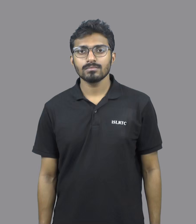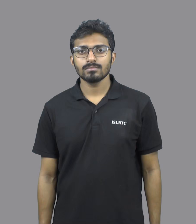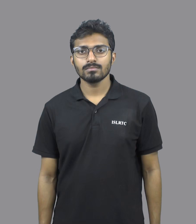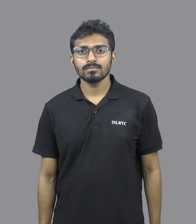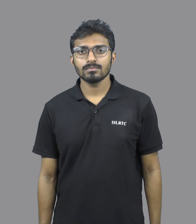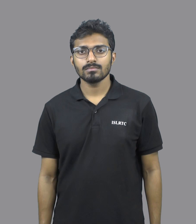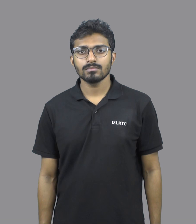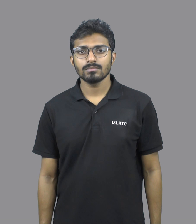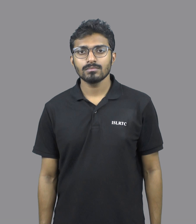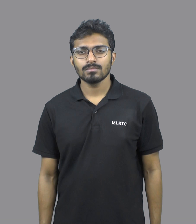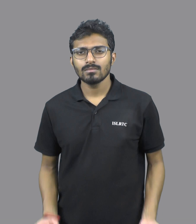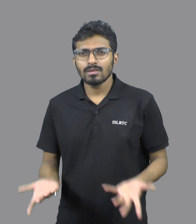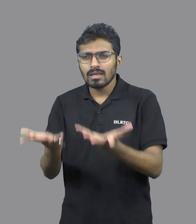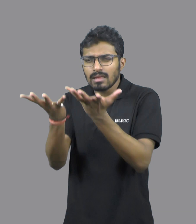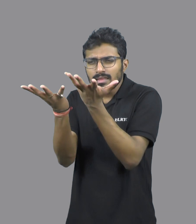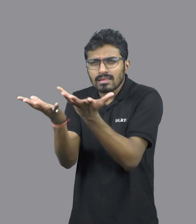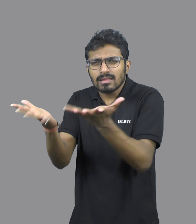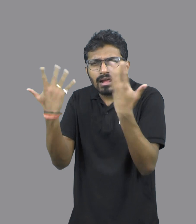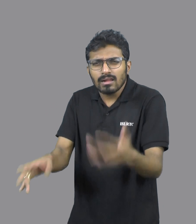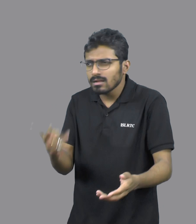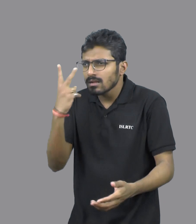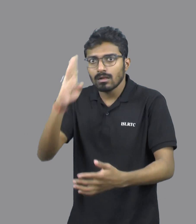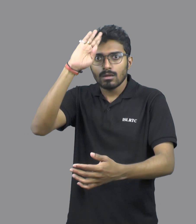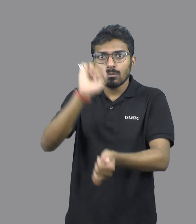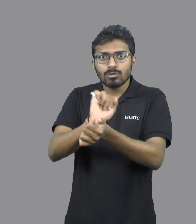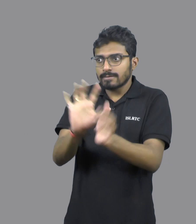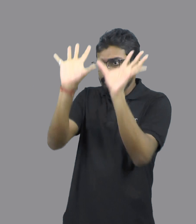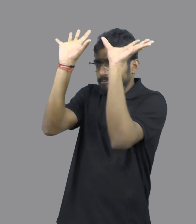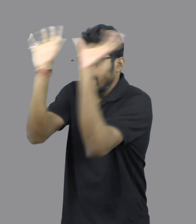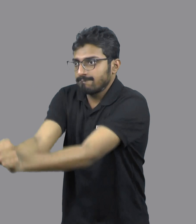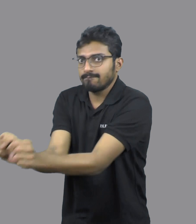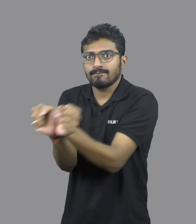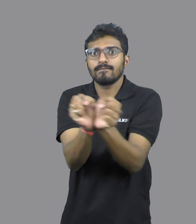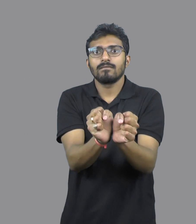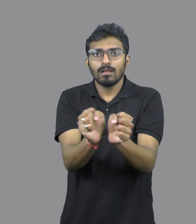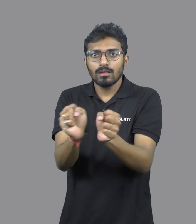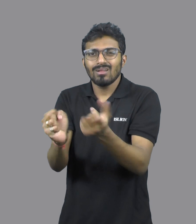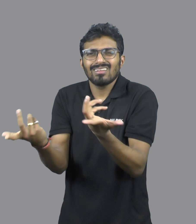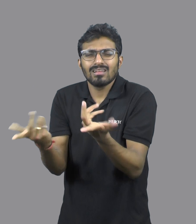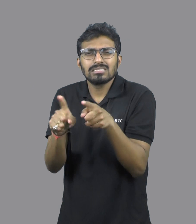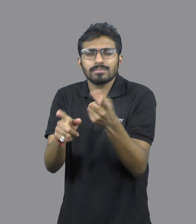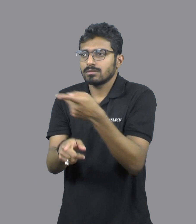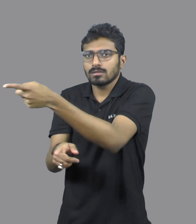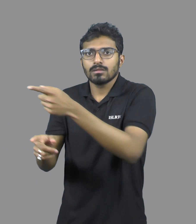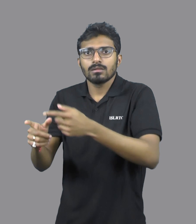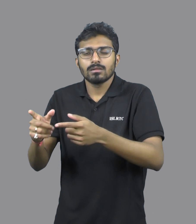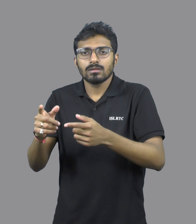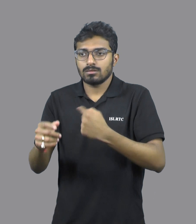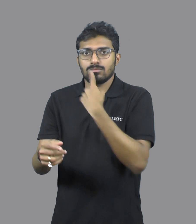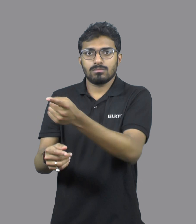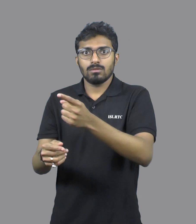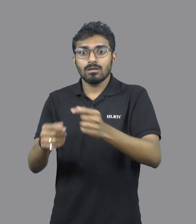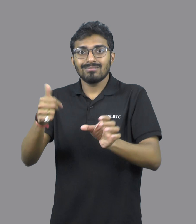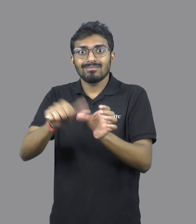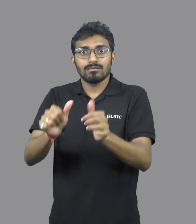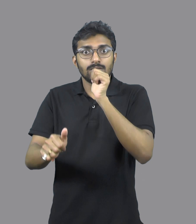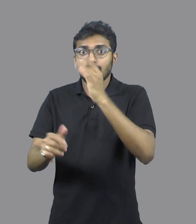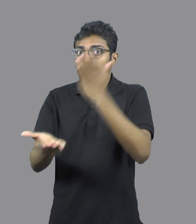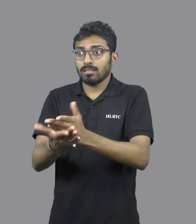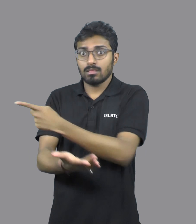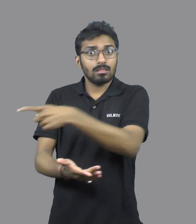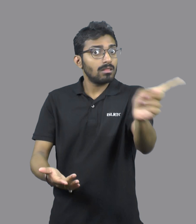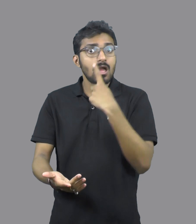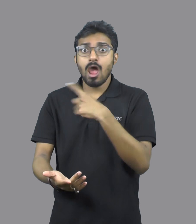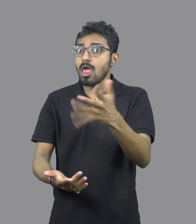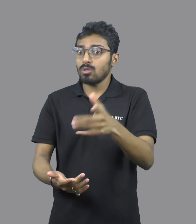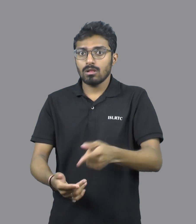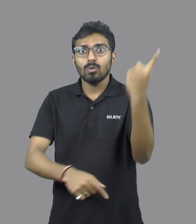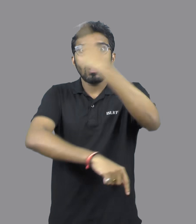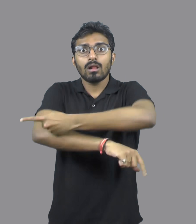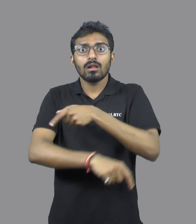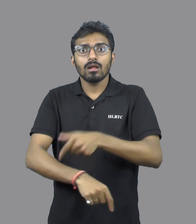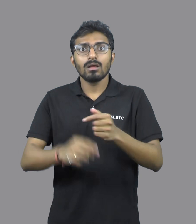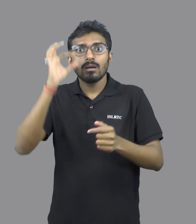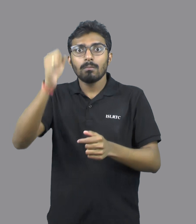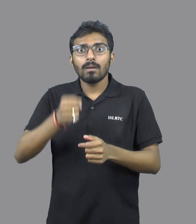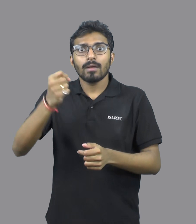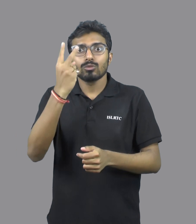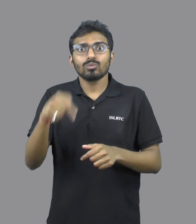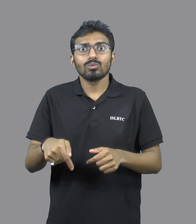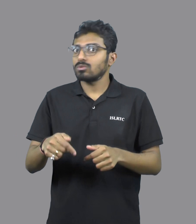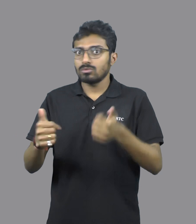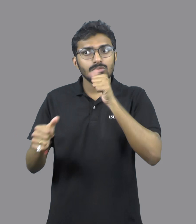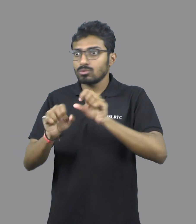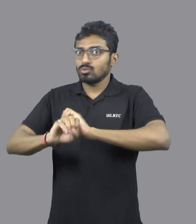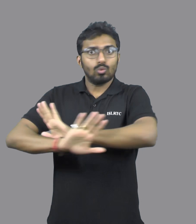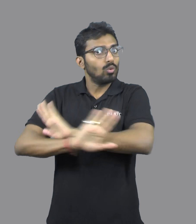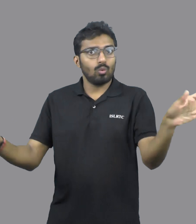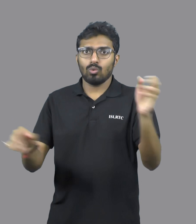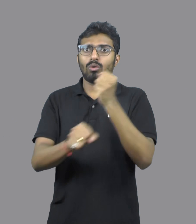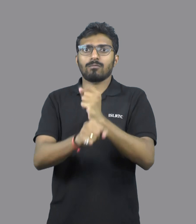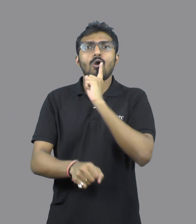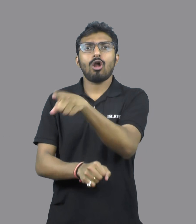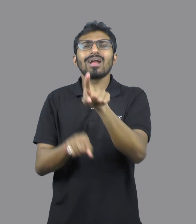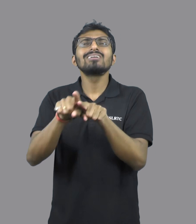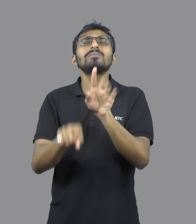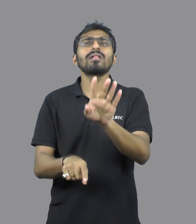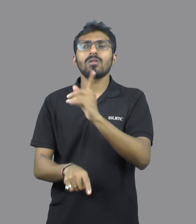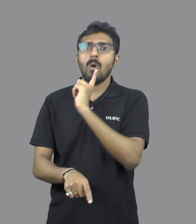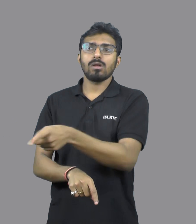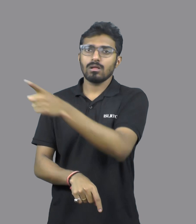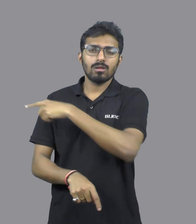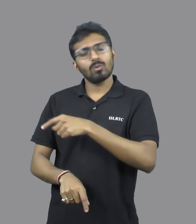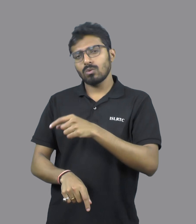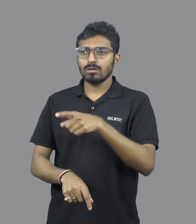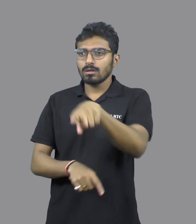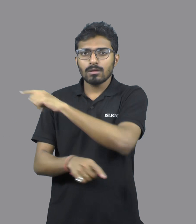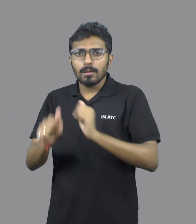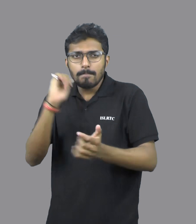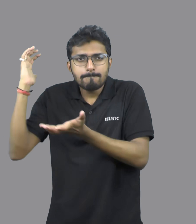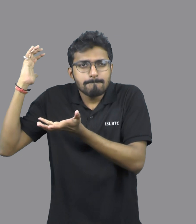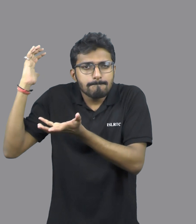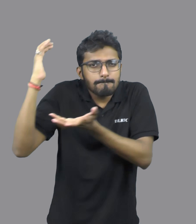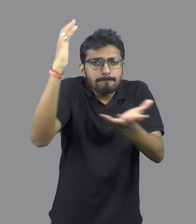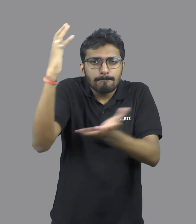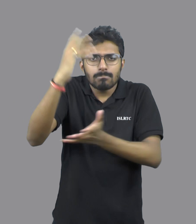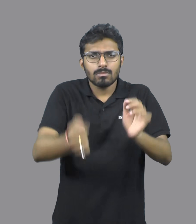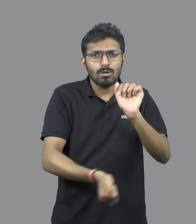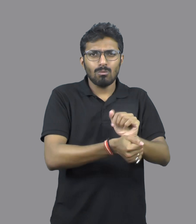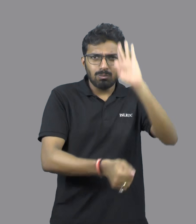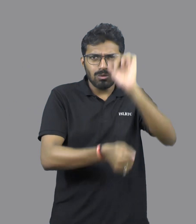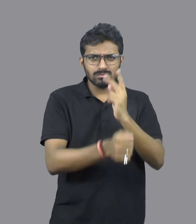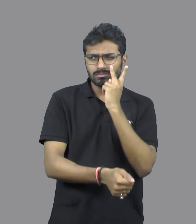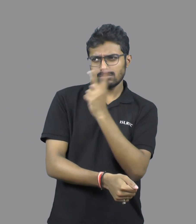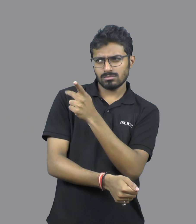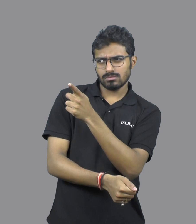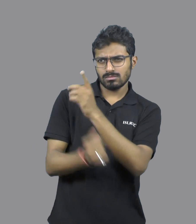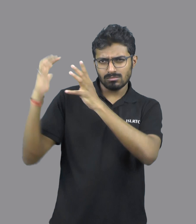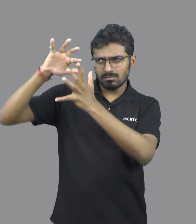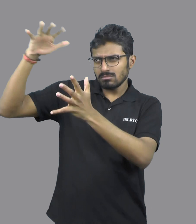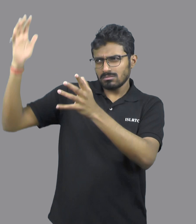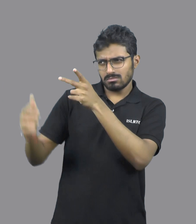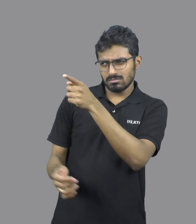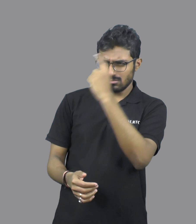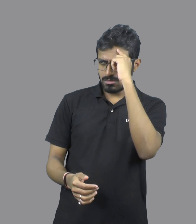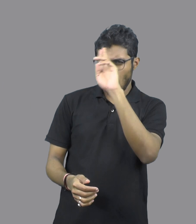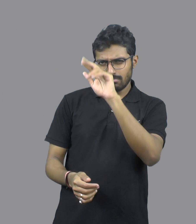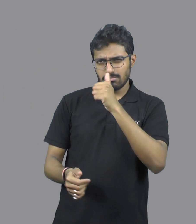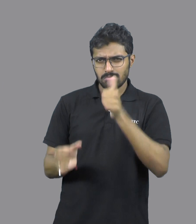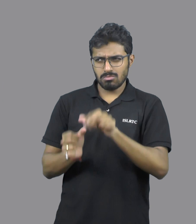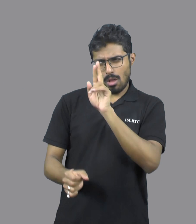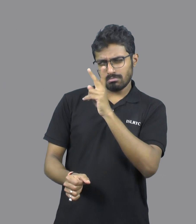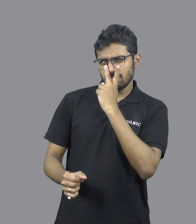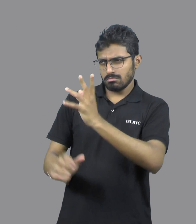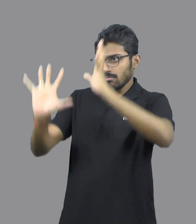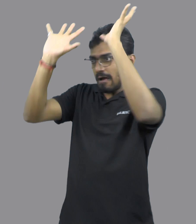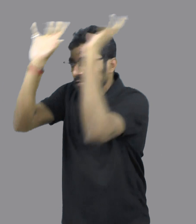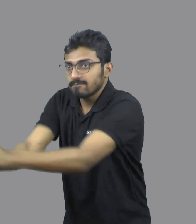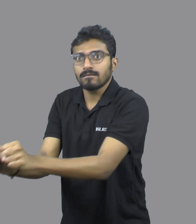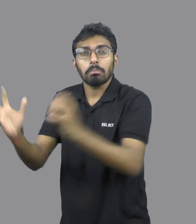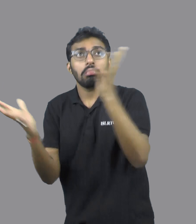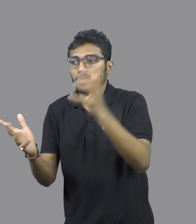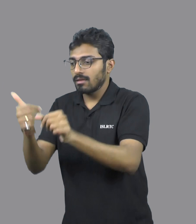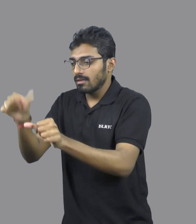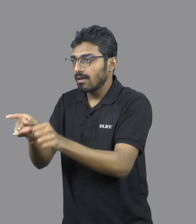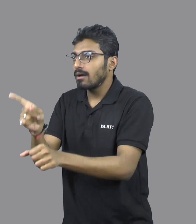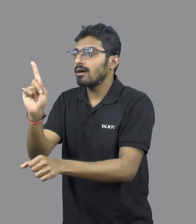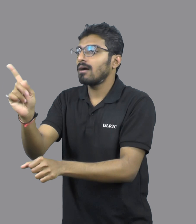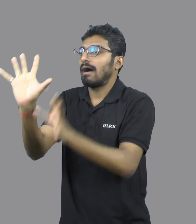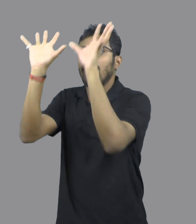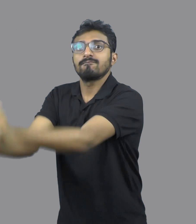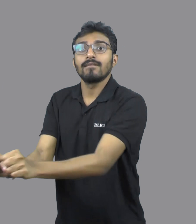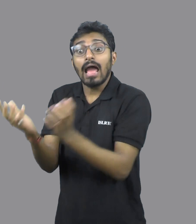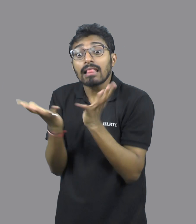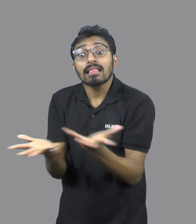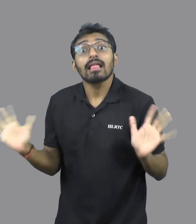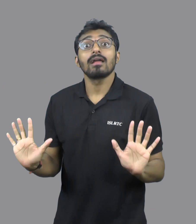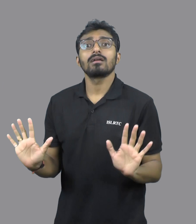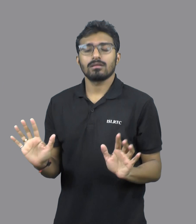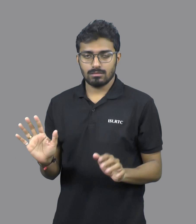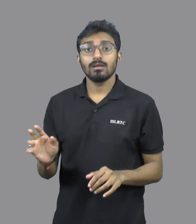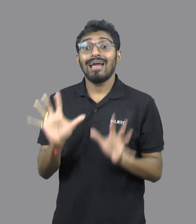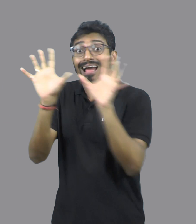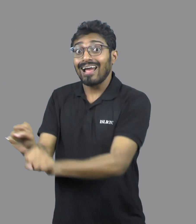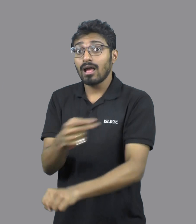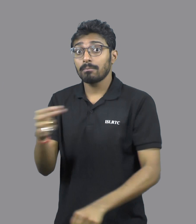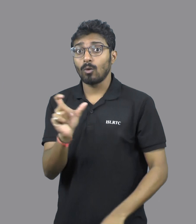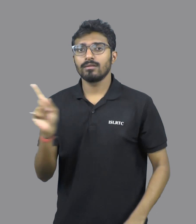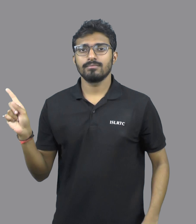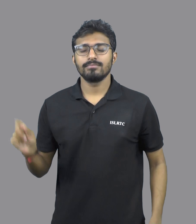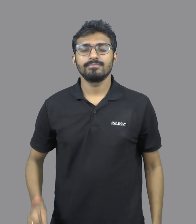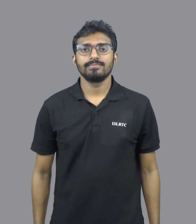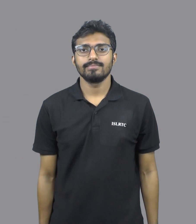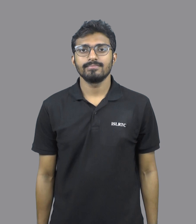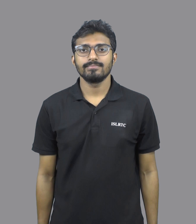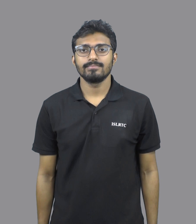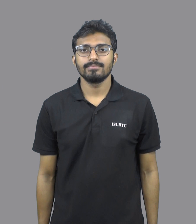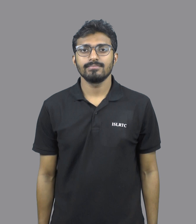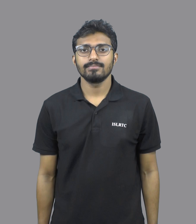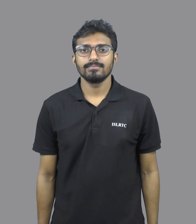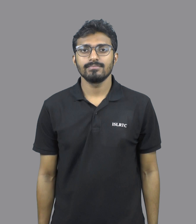Seize